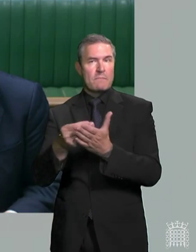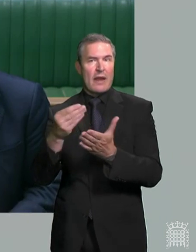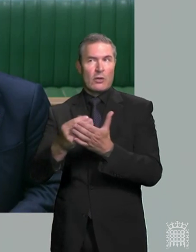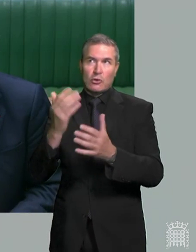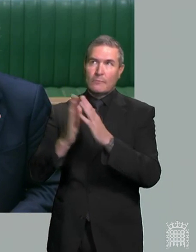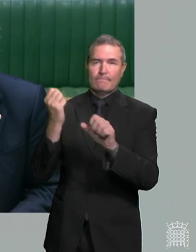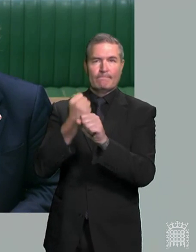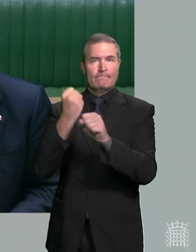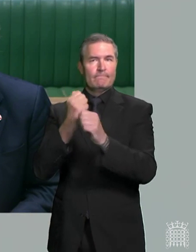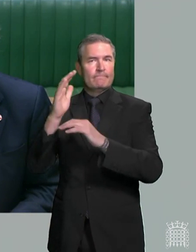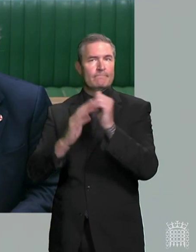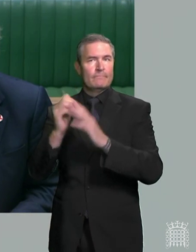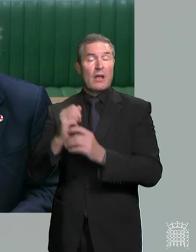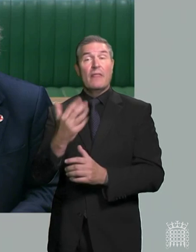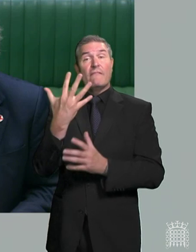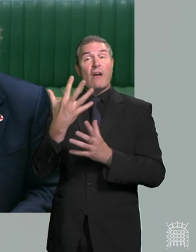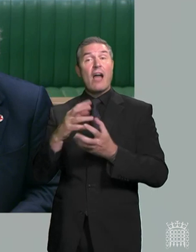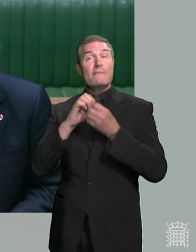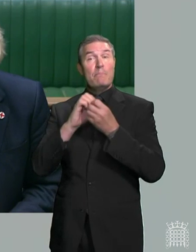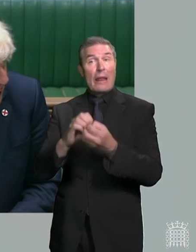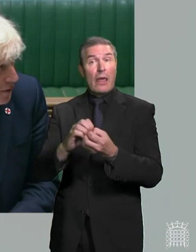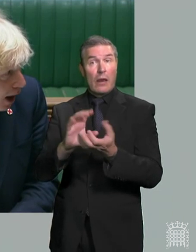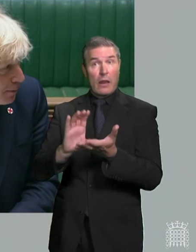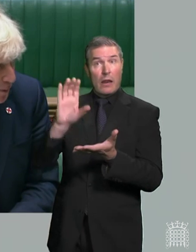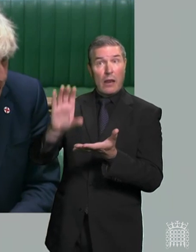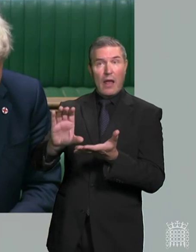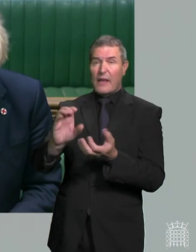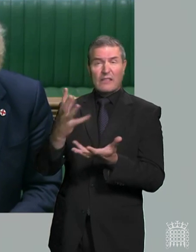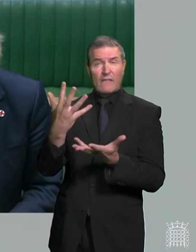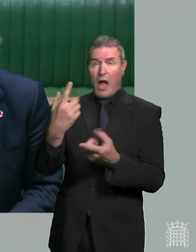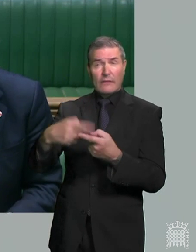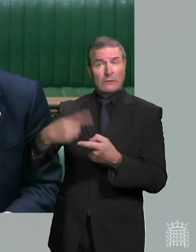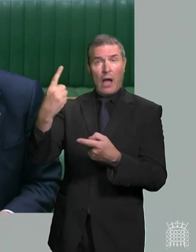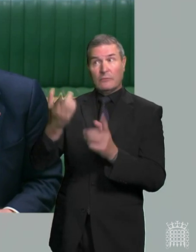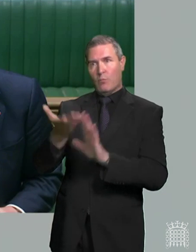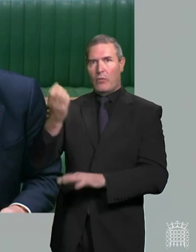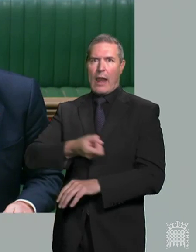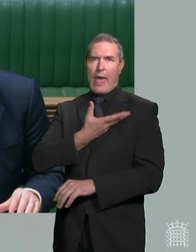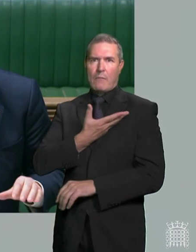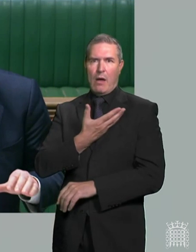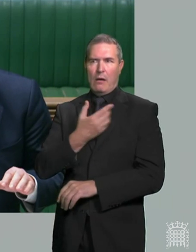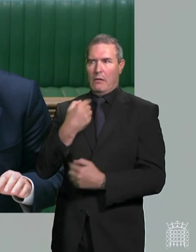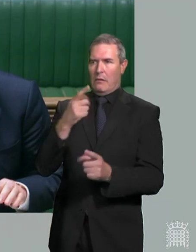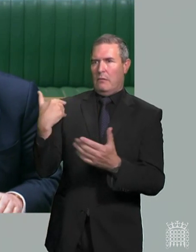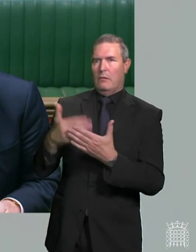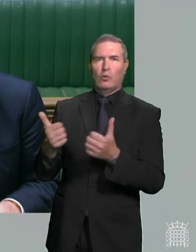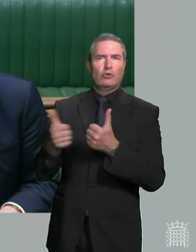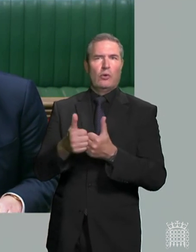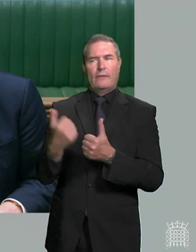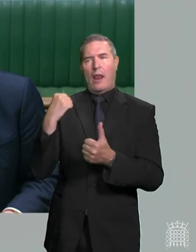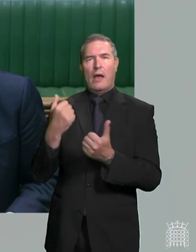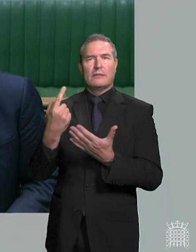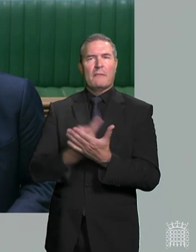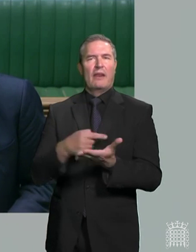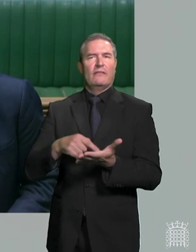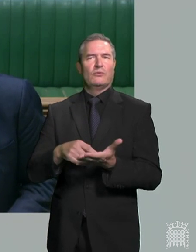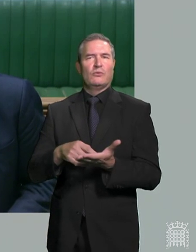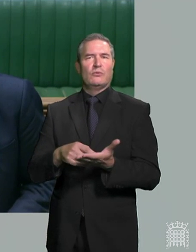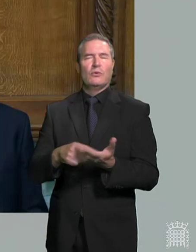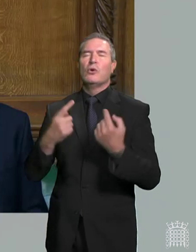I remind Members that the £5 billion that we have provided is five times what Labour offered for support in their last manifesto.